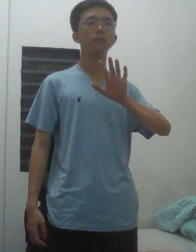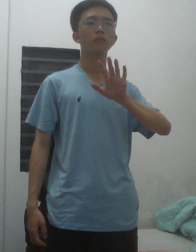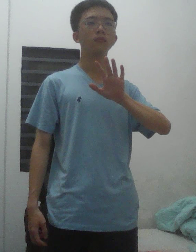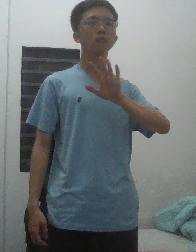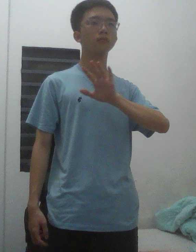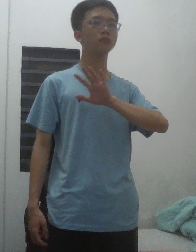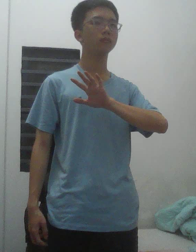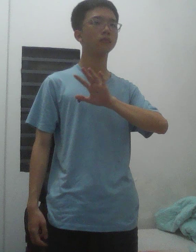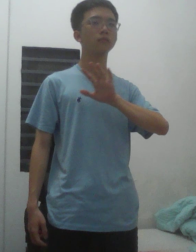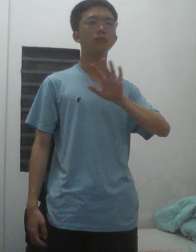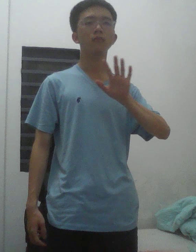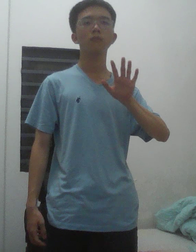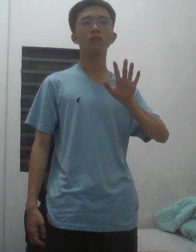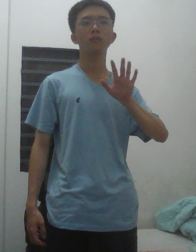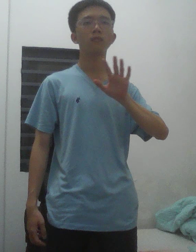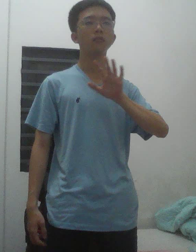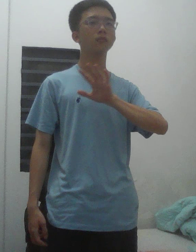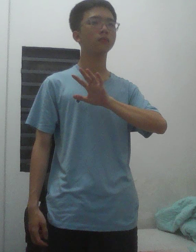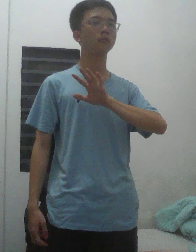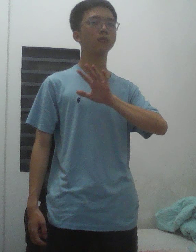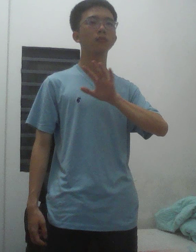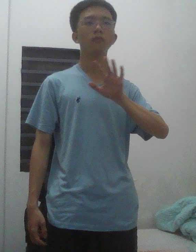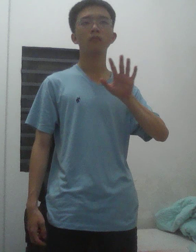khong dong y